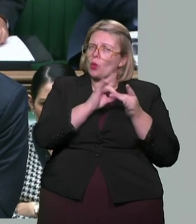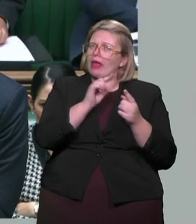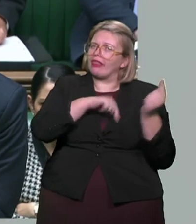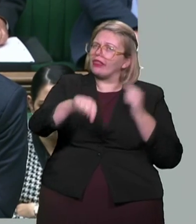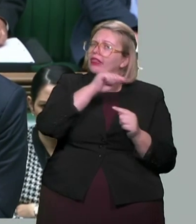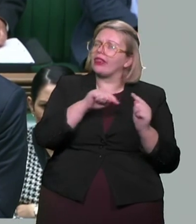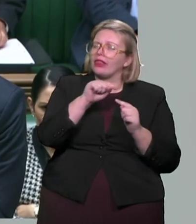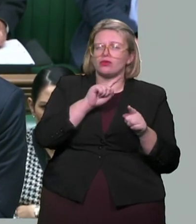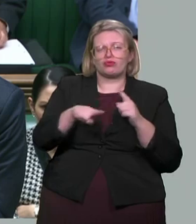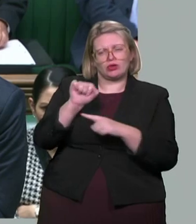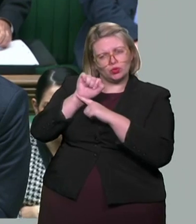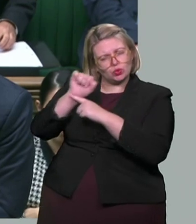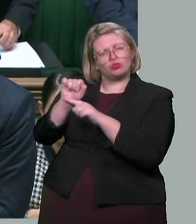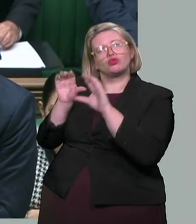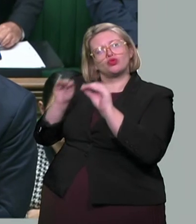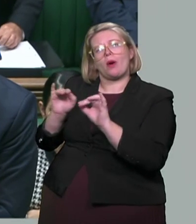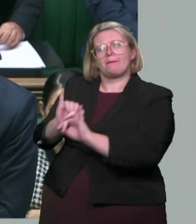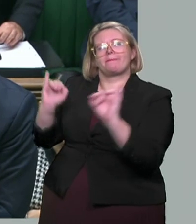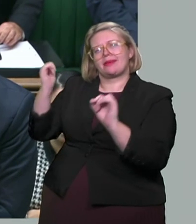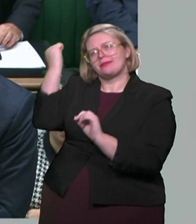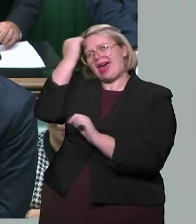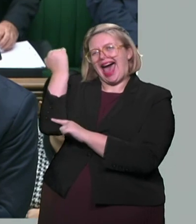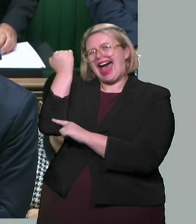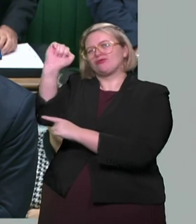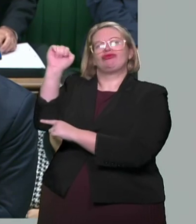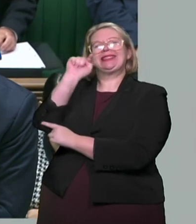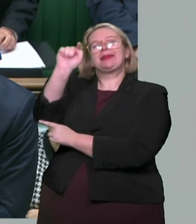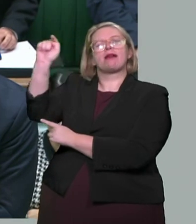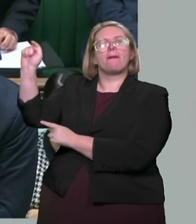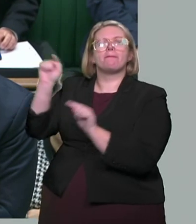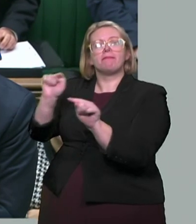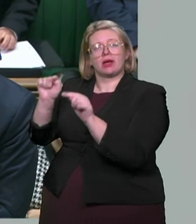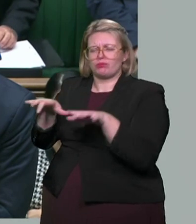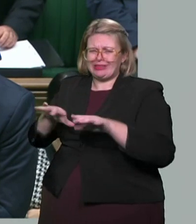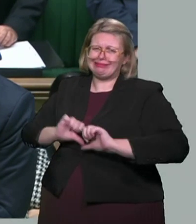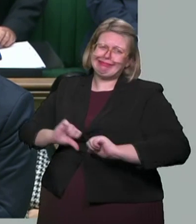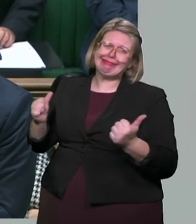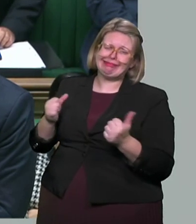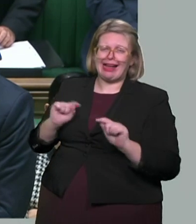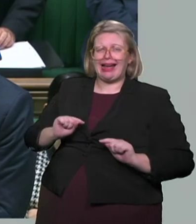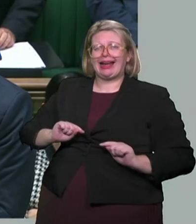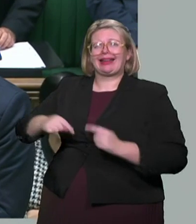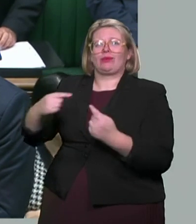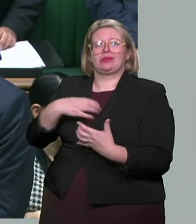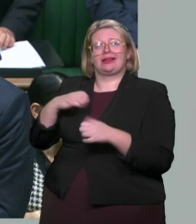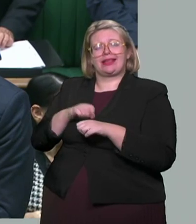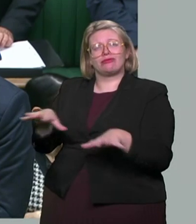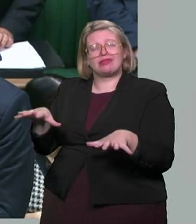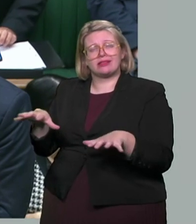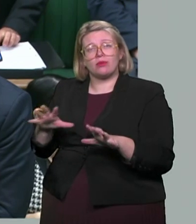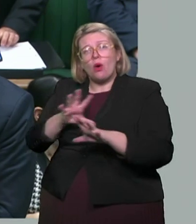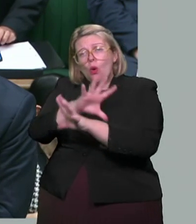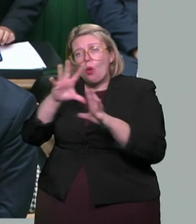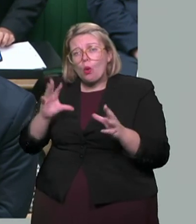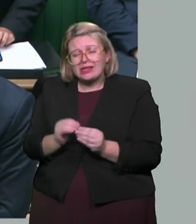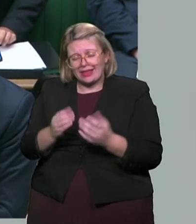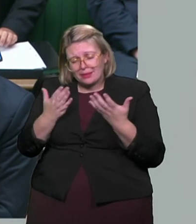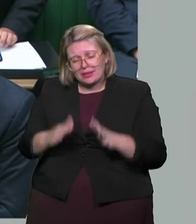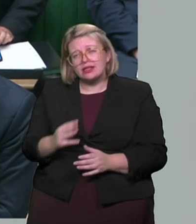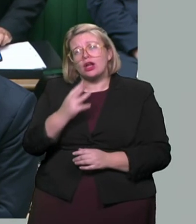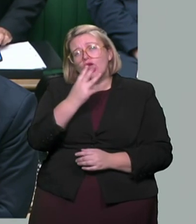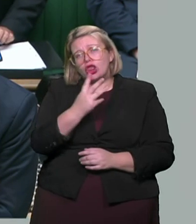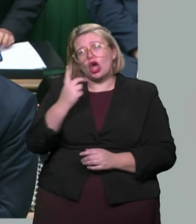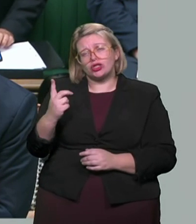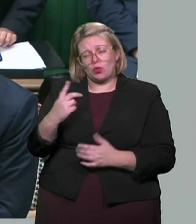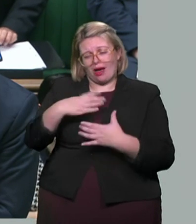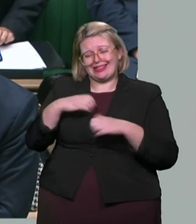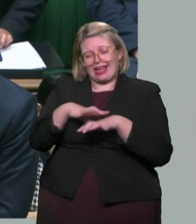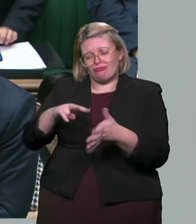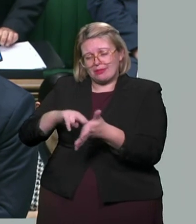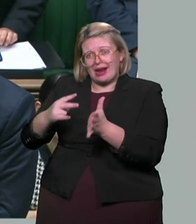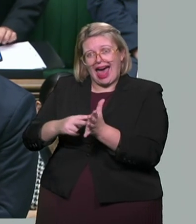The UK has one of the strongest counter-terrorism and counter-extremism systems in the world, as a consequence of which we have foiled 31 terrorist plots since 2017.